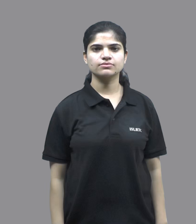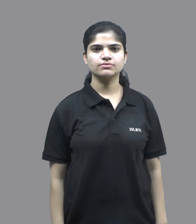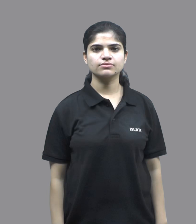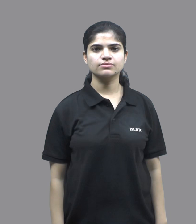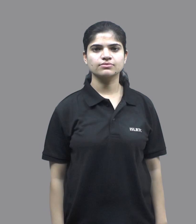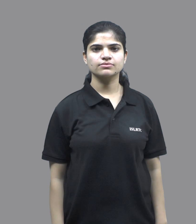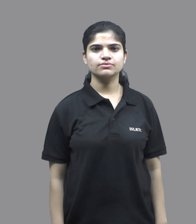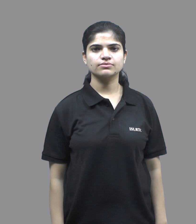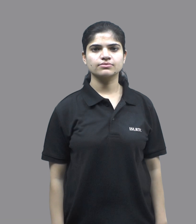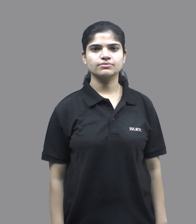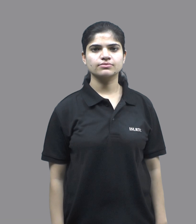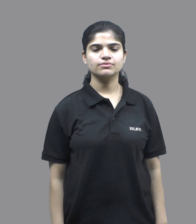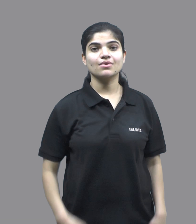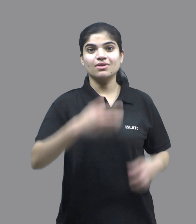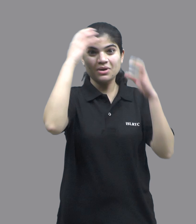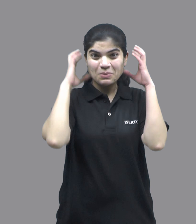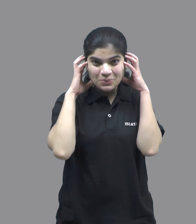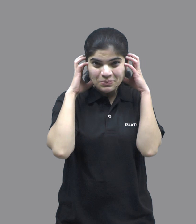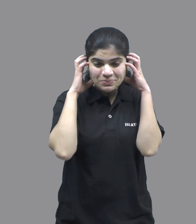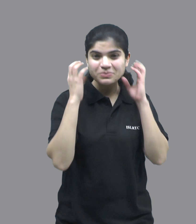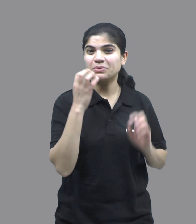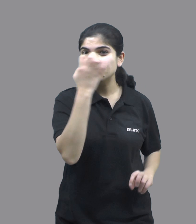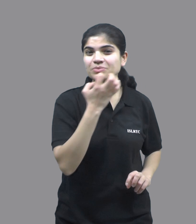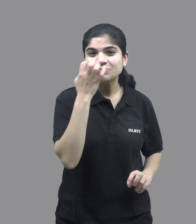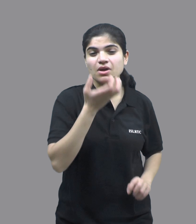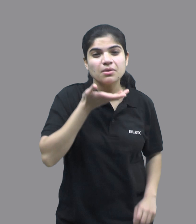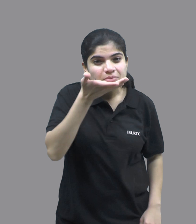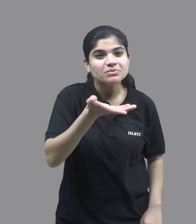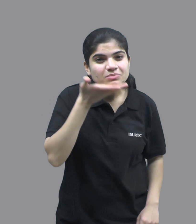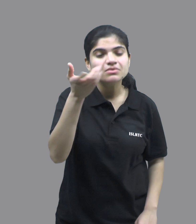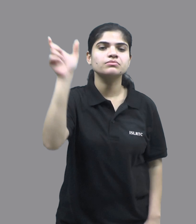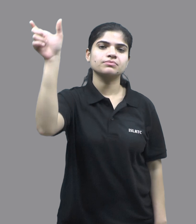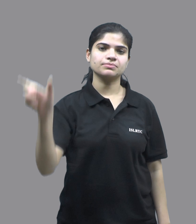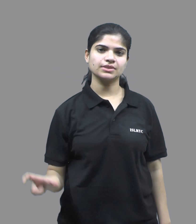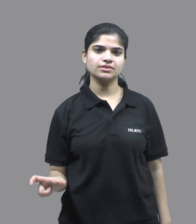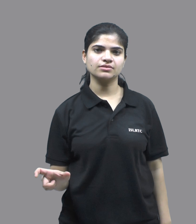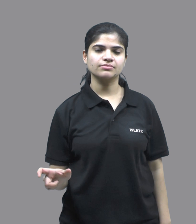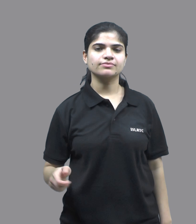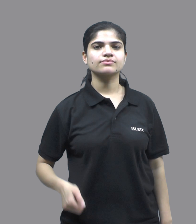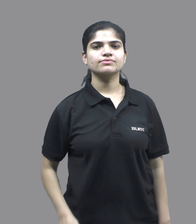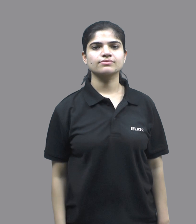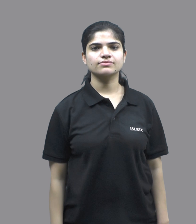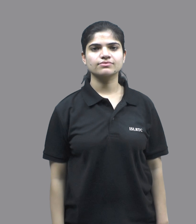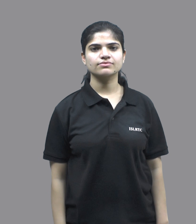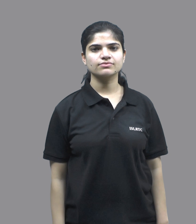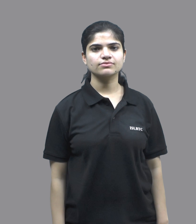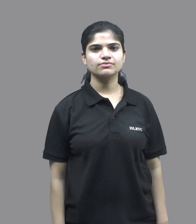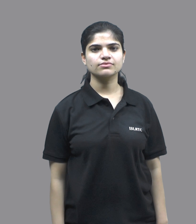Speech Therapist